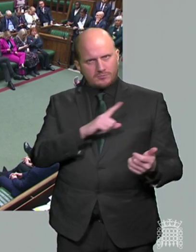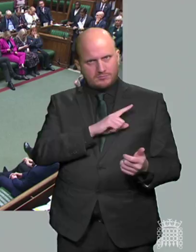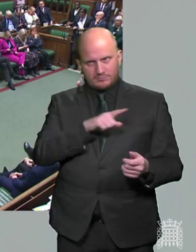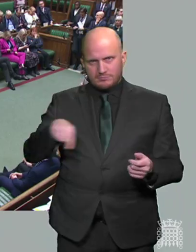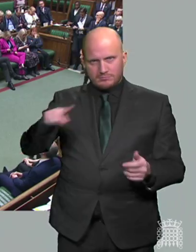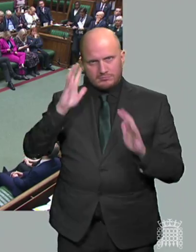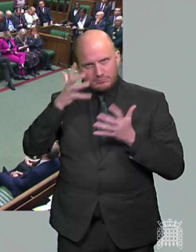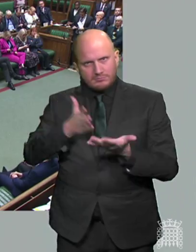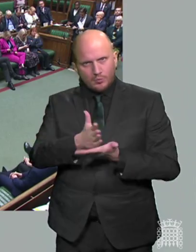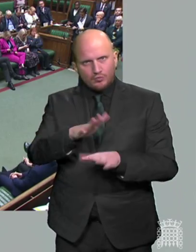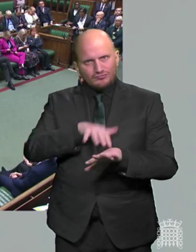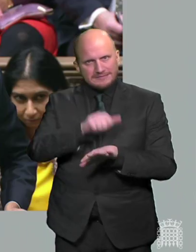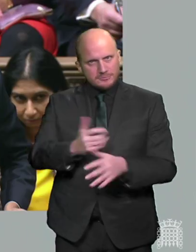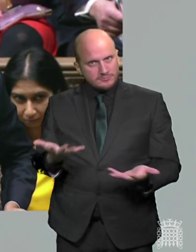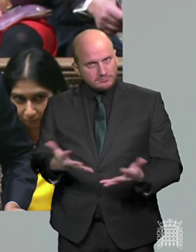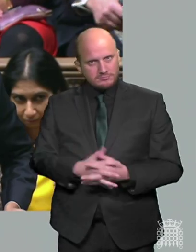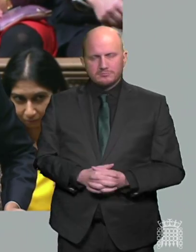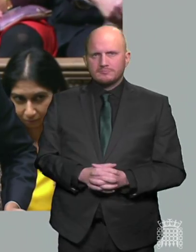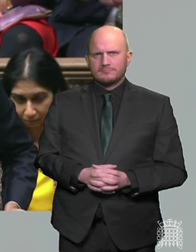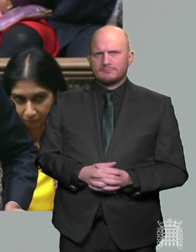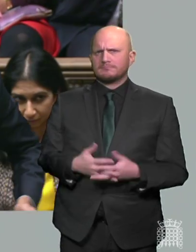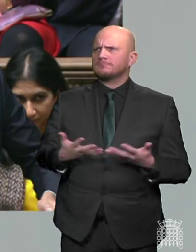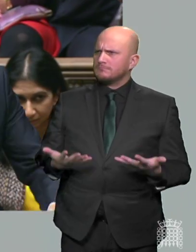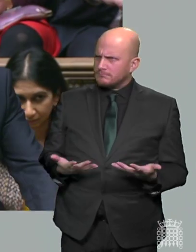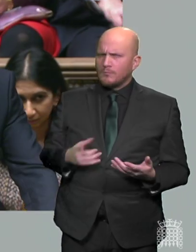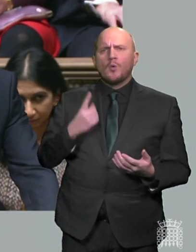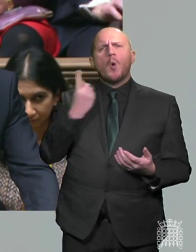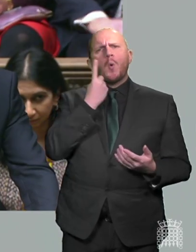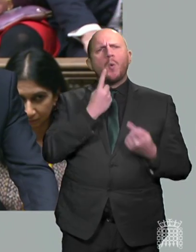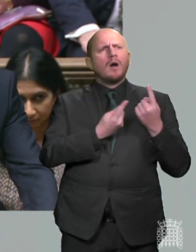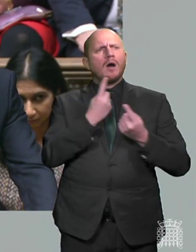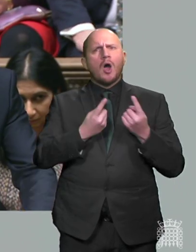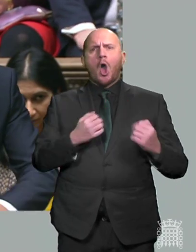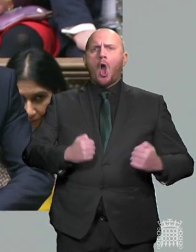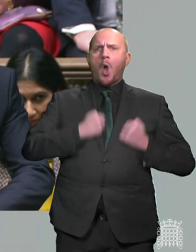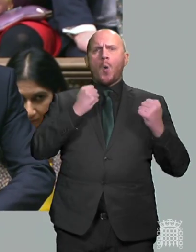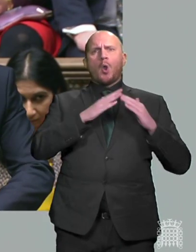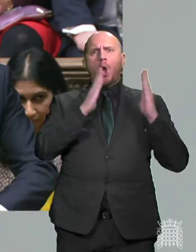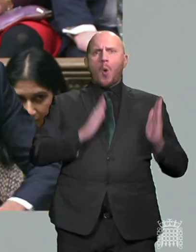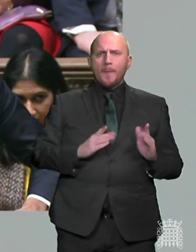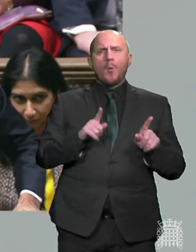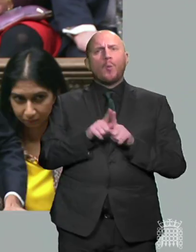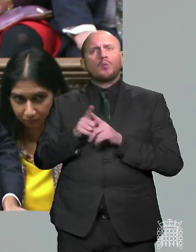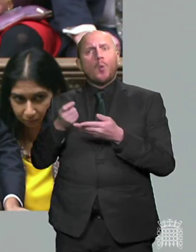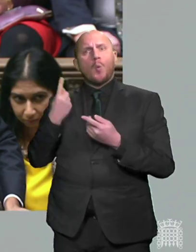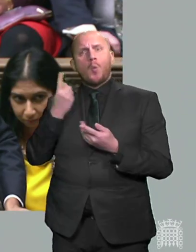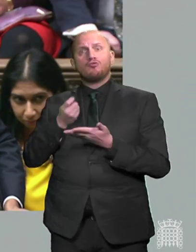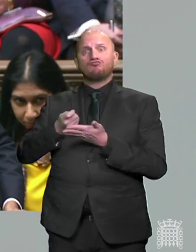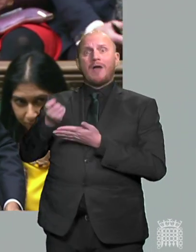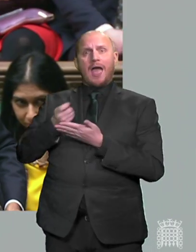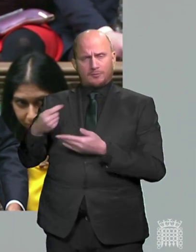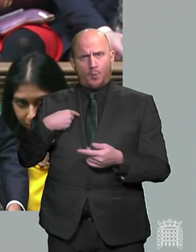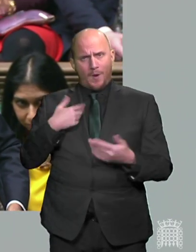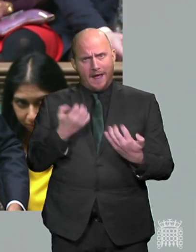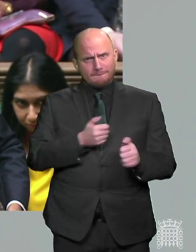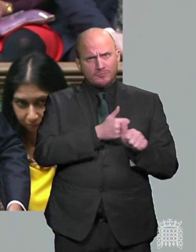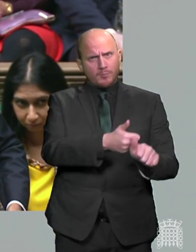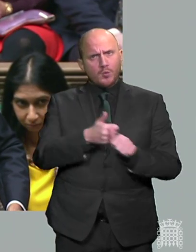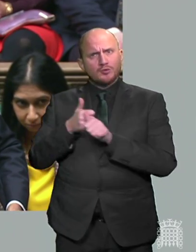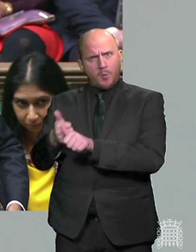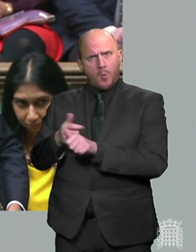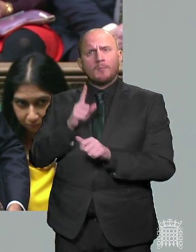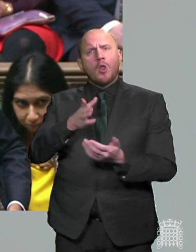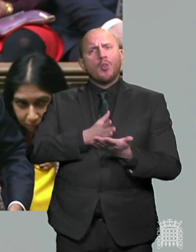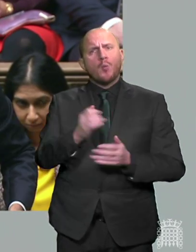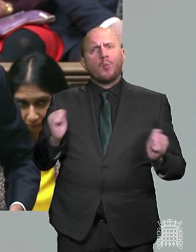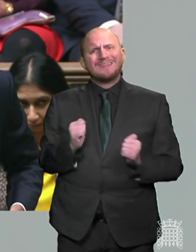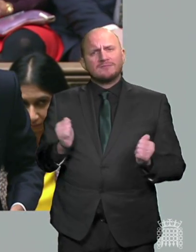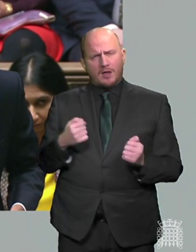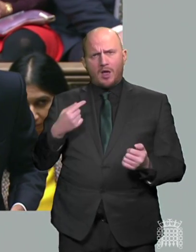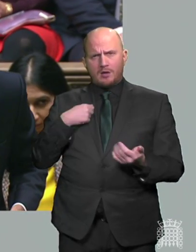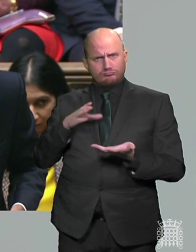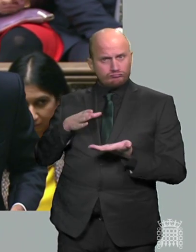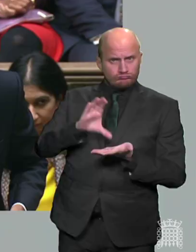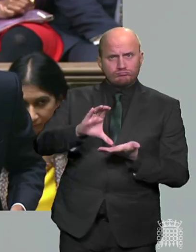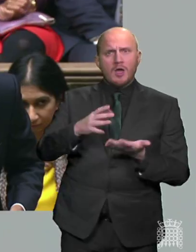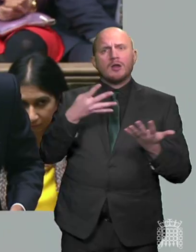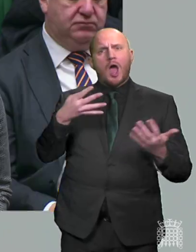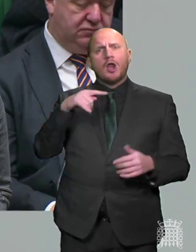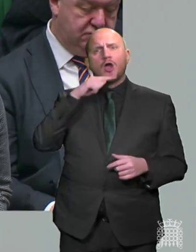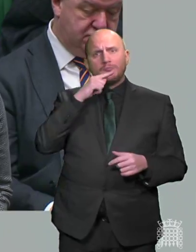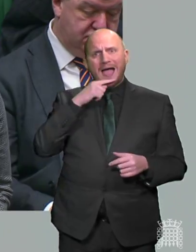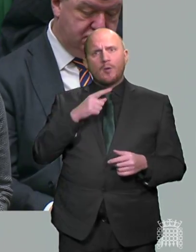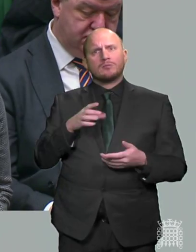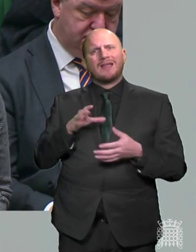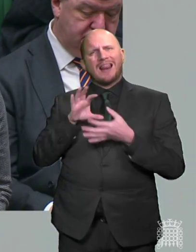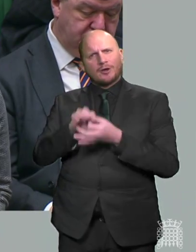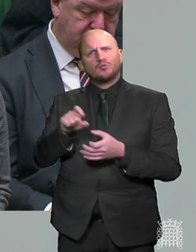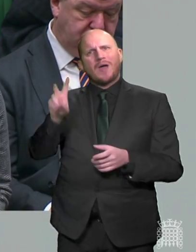We provide a range of support to homeowners and tenants who are in difficulty already, but the most important thing that we are doing to support them financially during the winter is providing almost £900 of support with their energy bills.